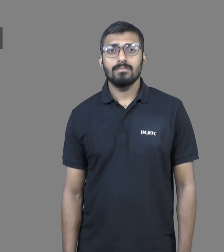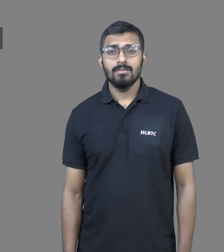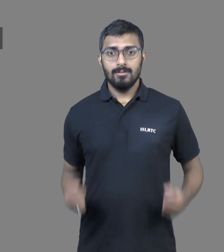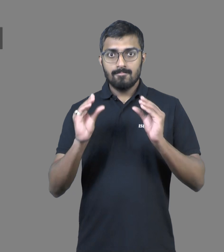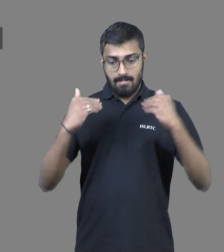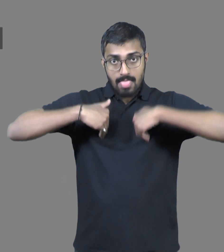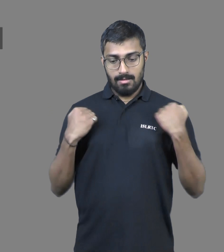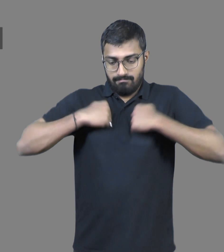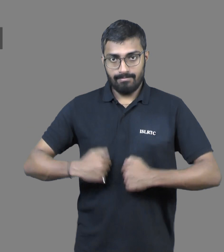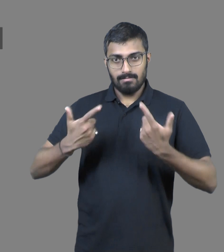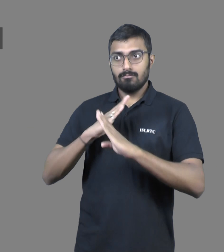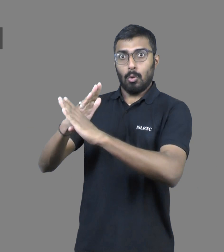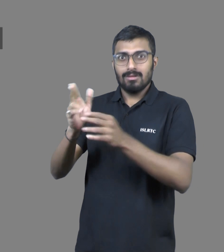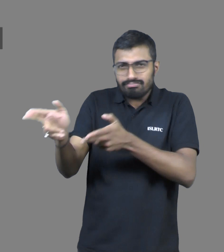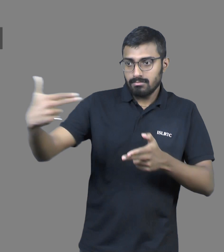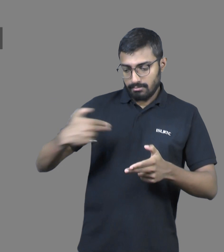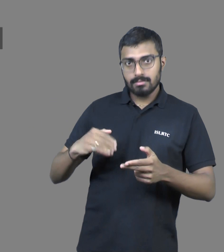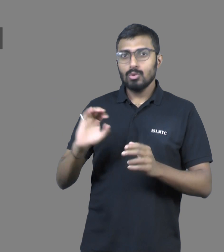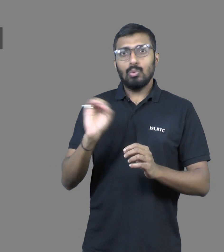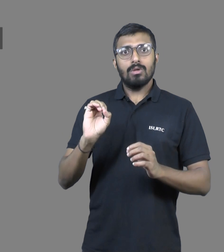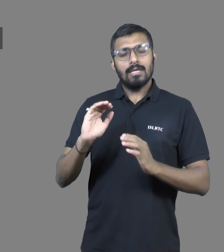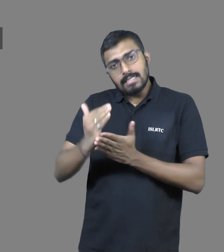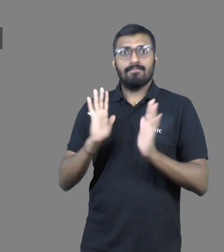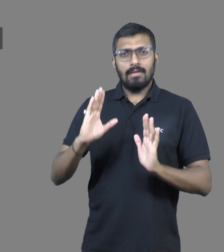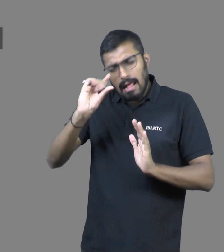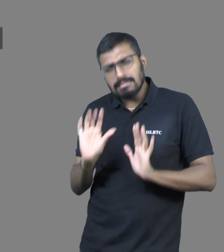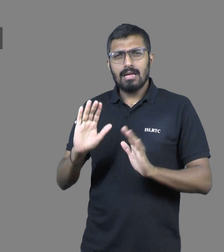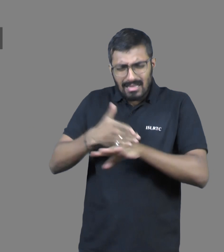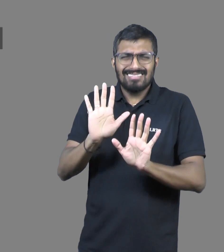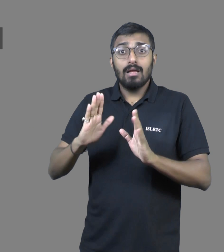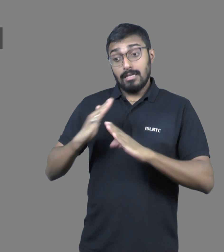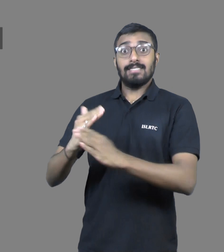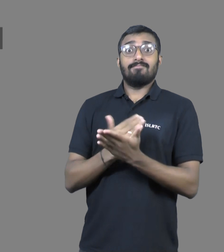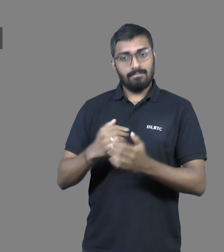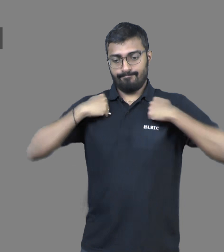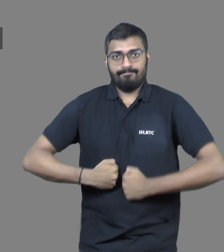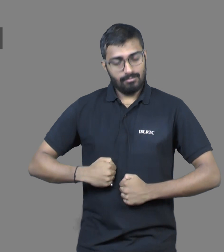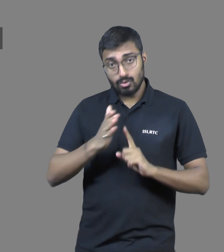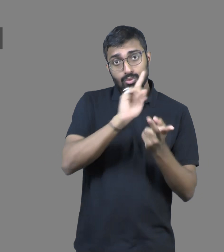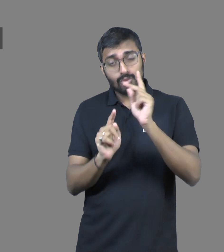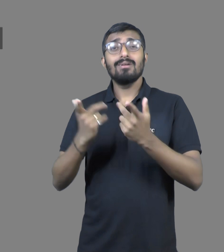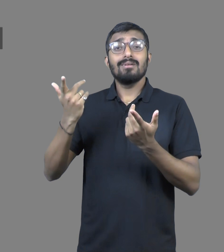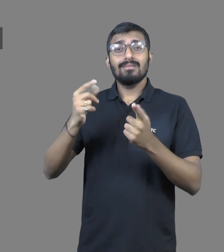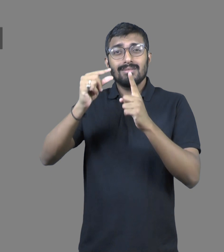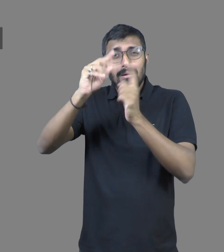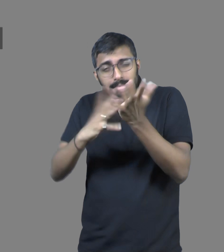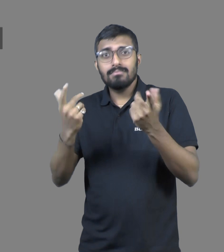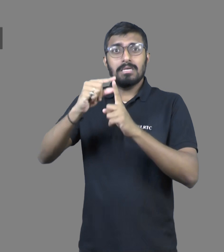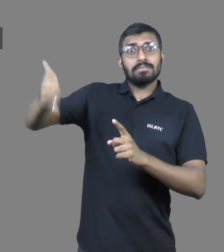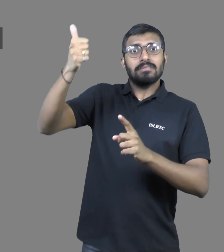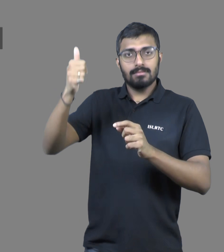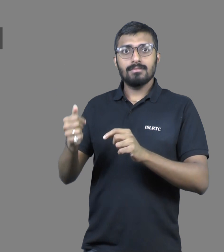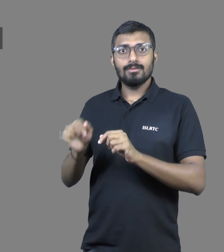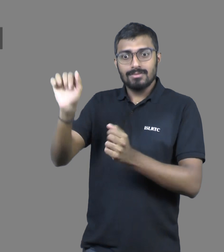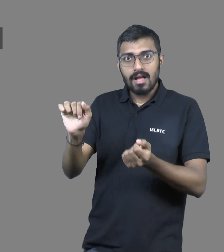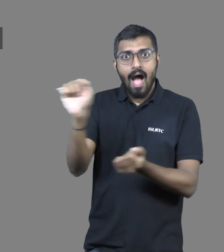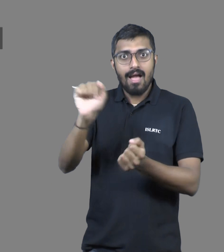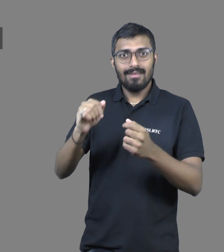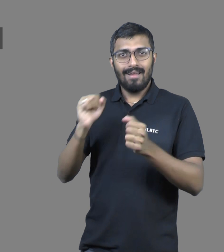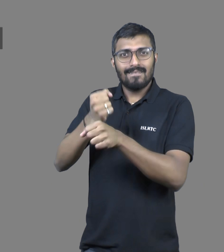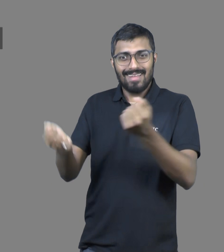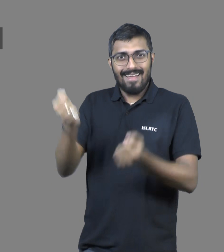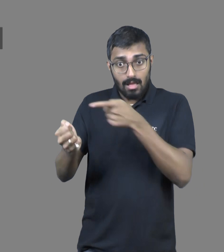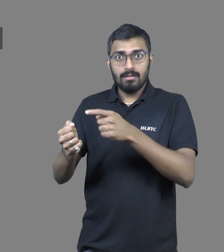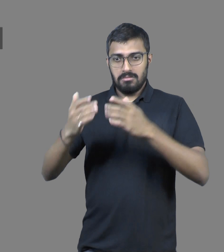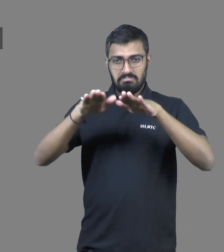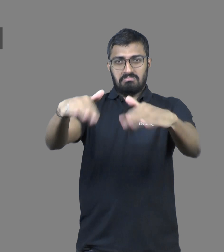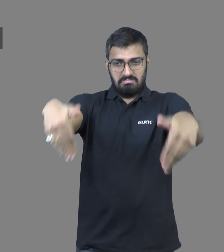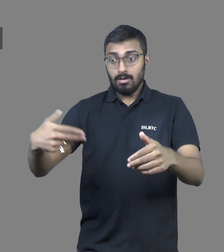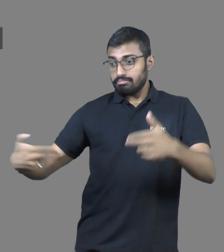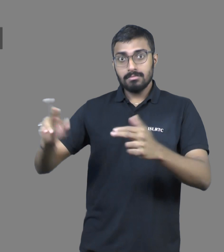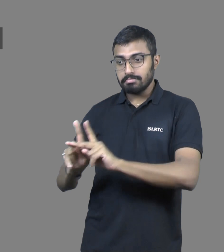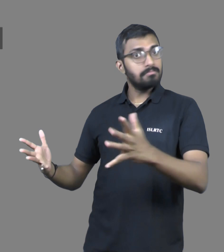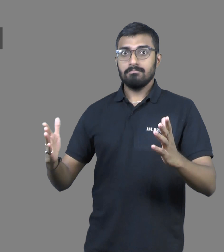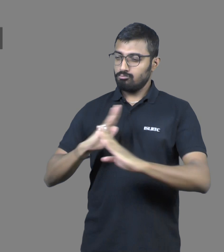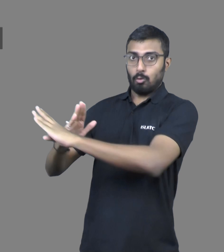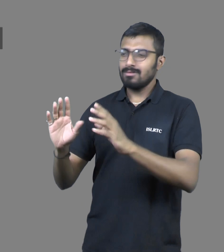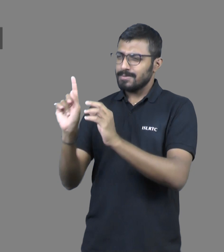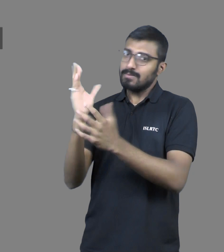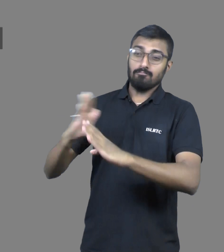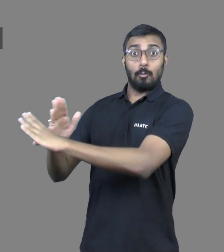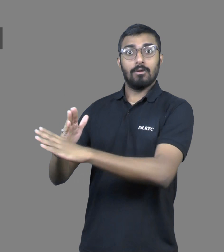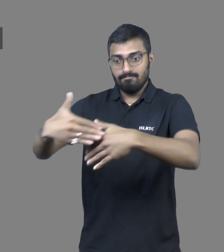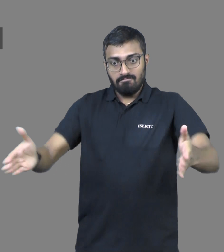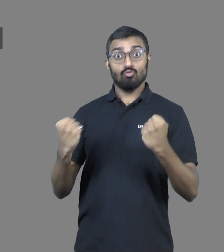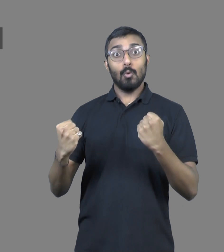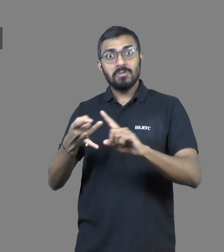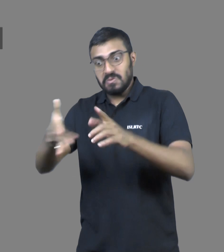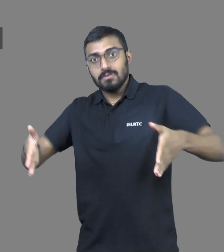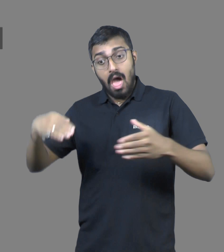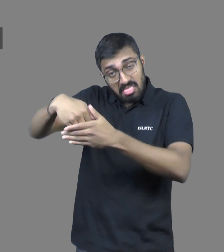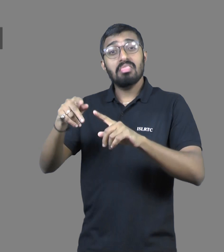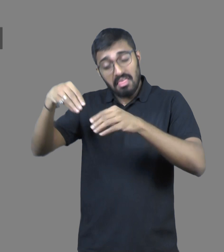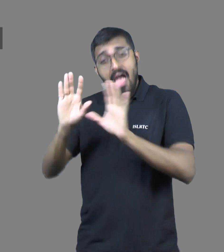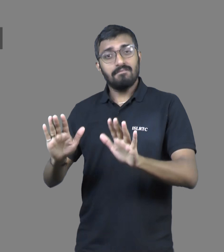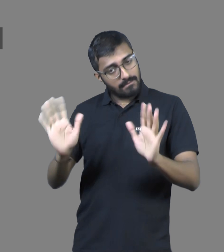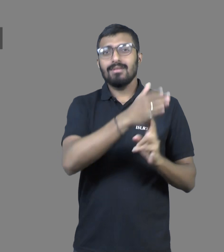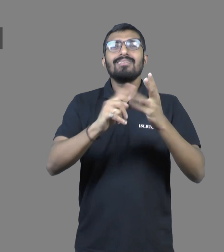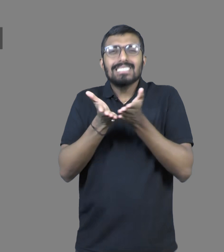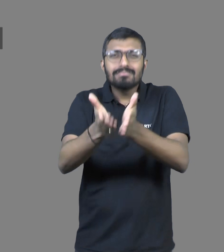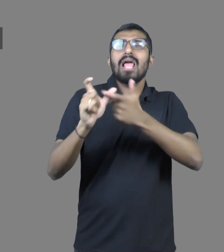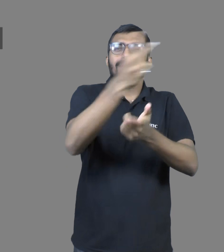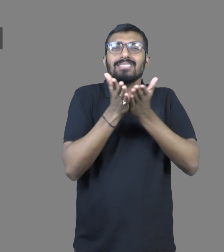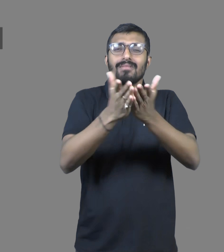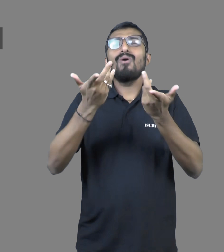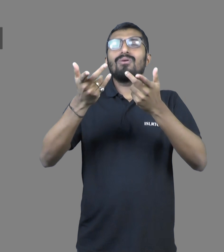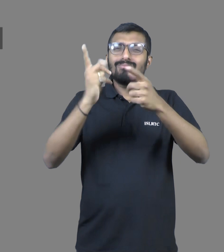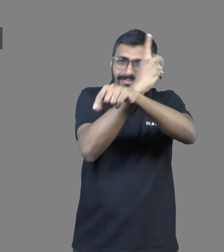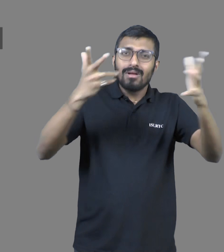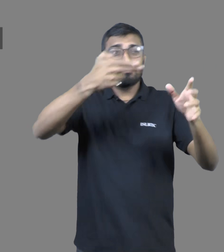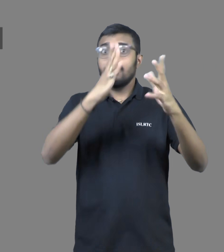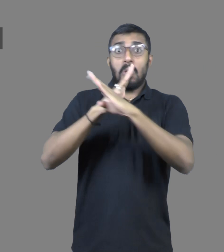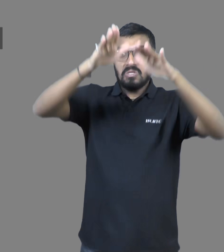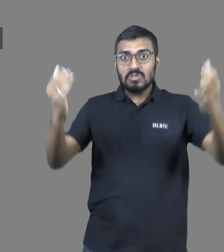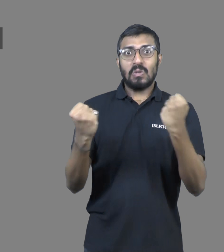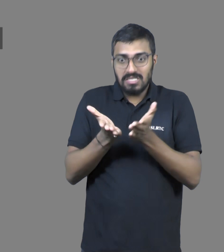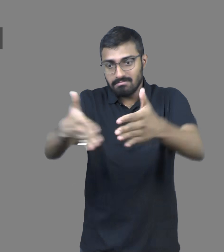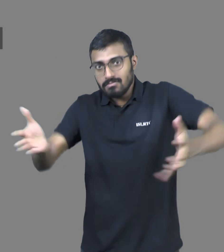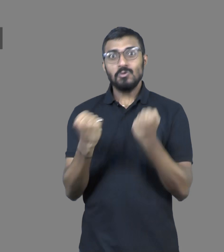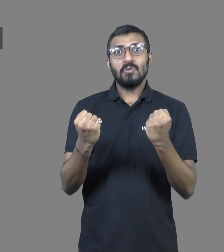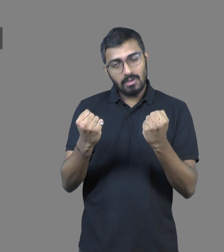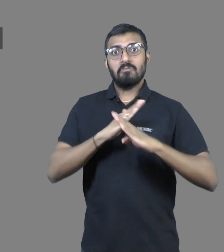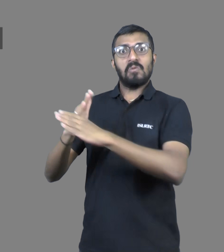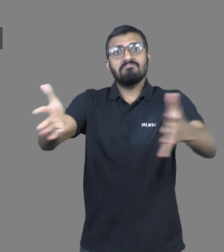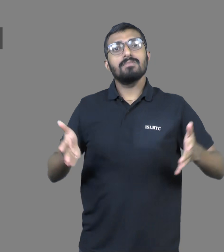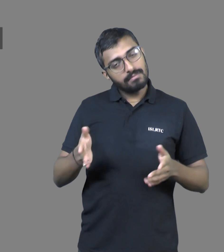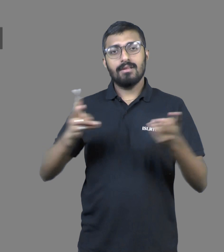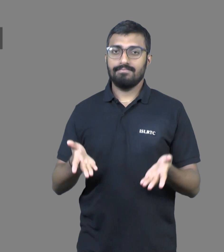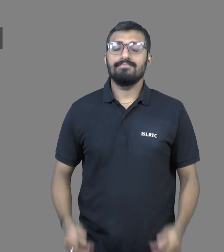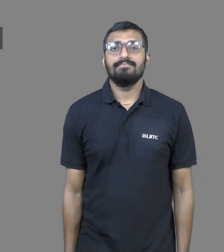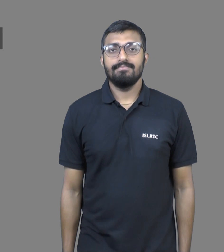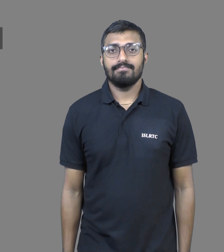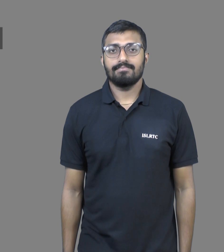Armour